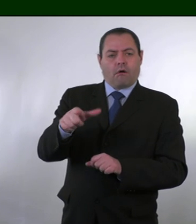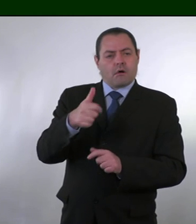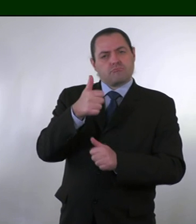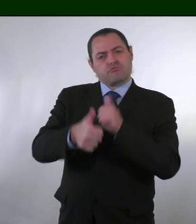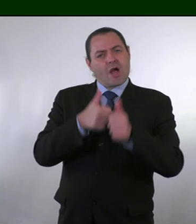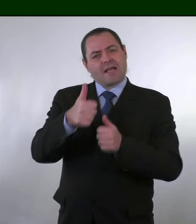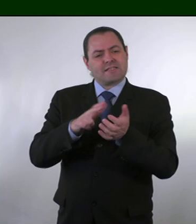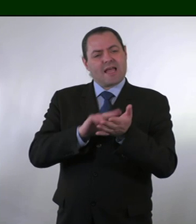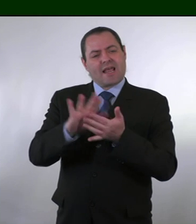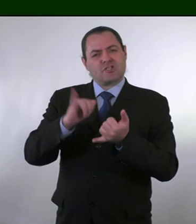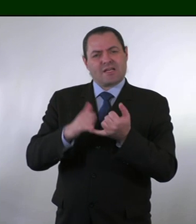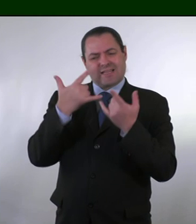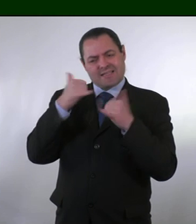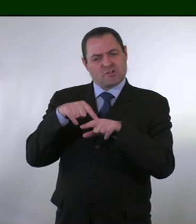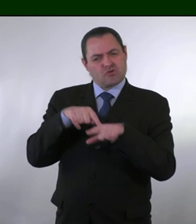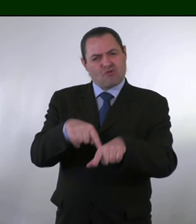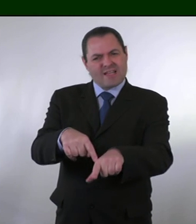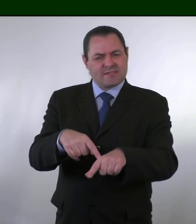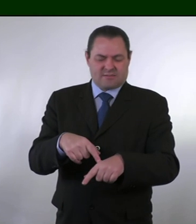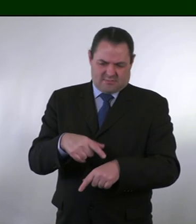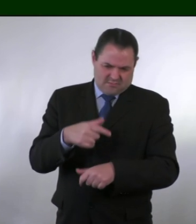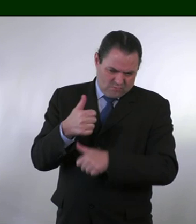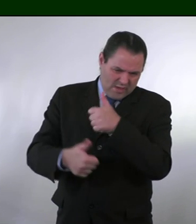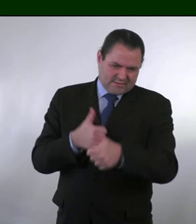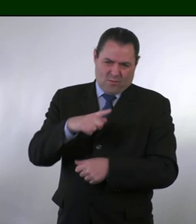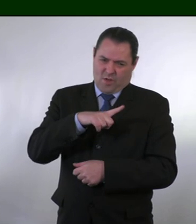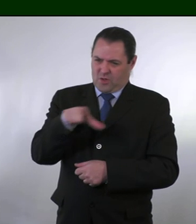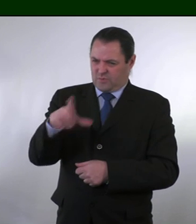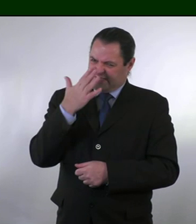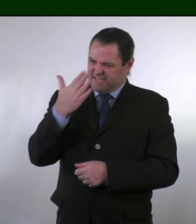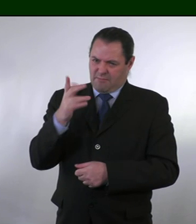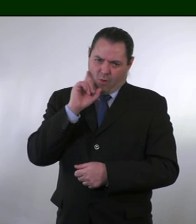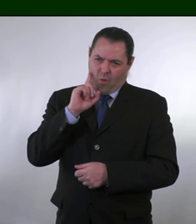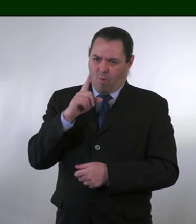and learned Gentleman in praise of NHS Test and Trace.